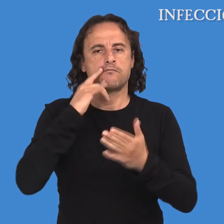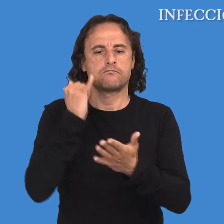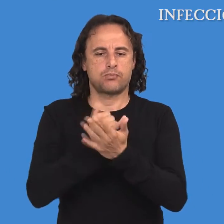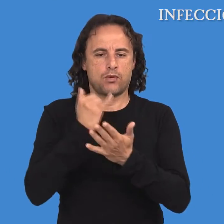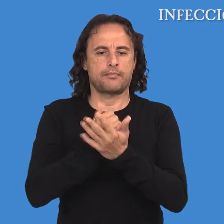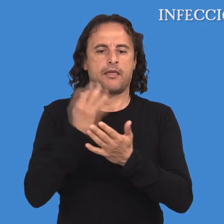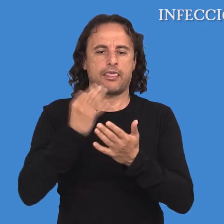probar